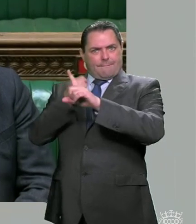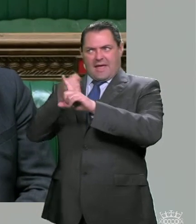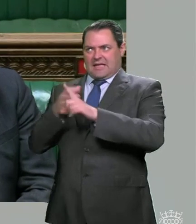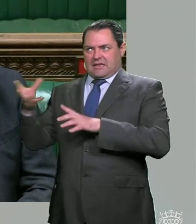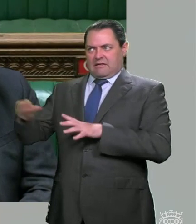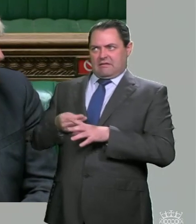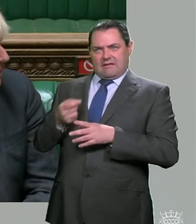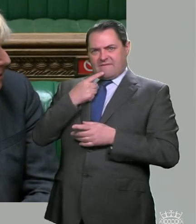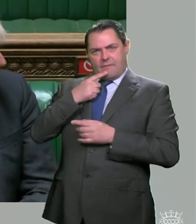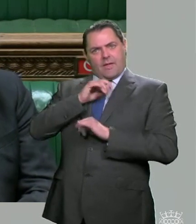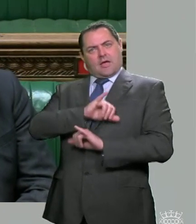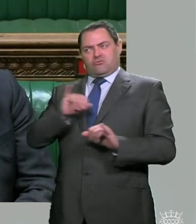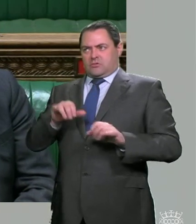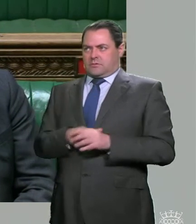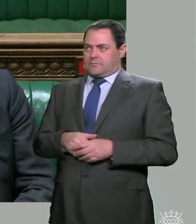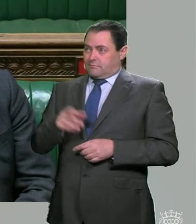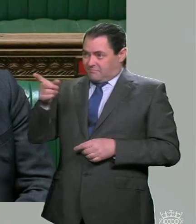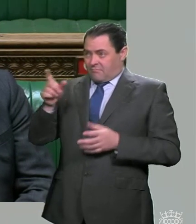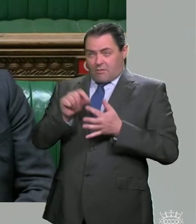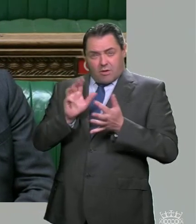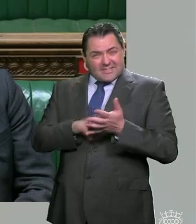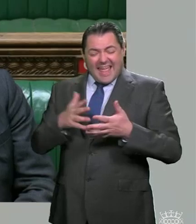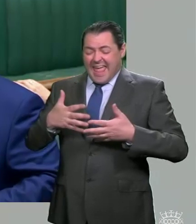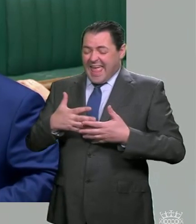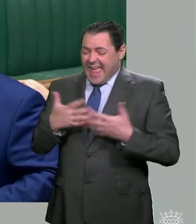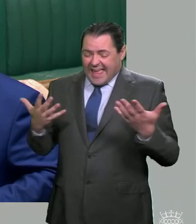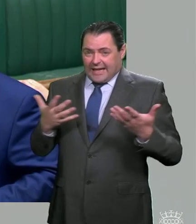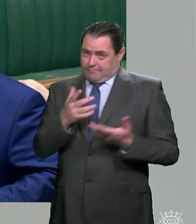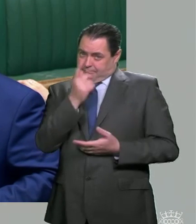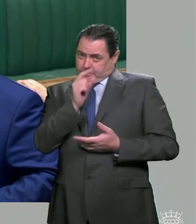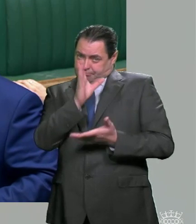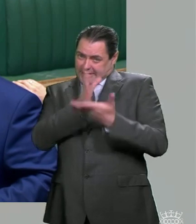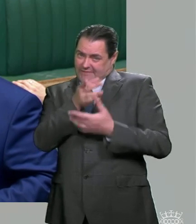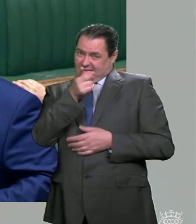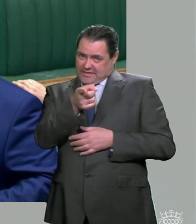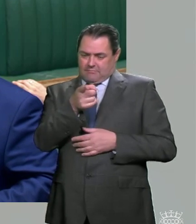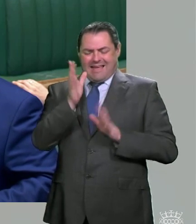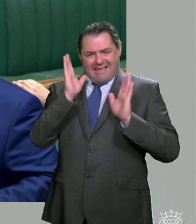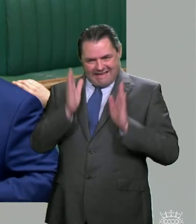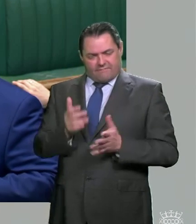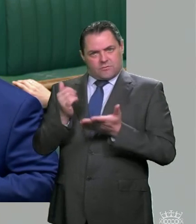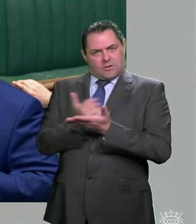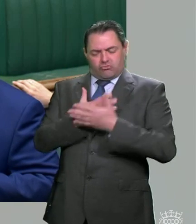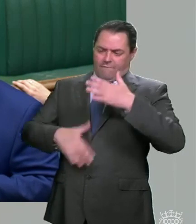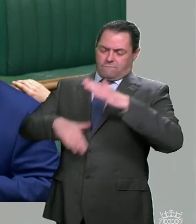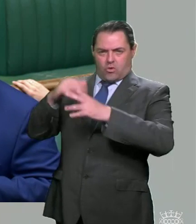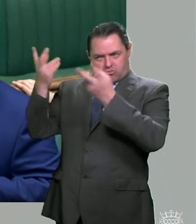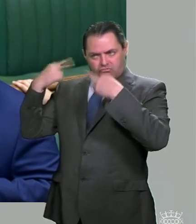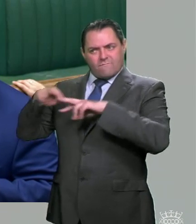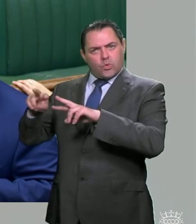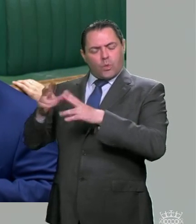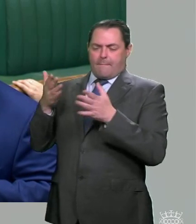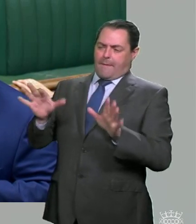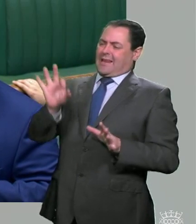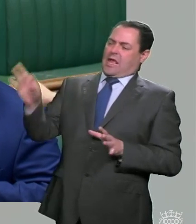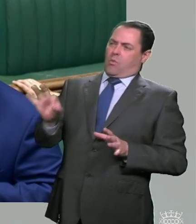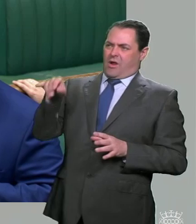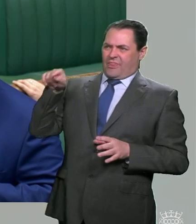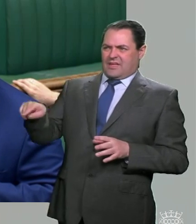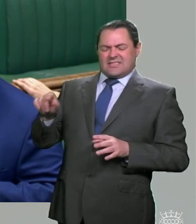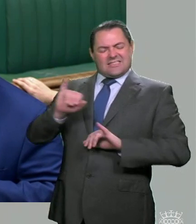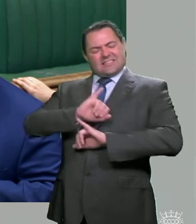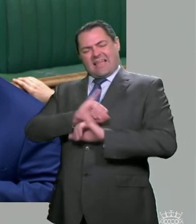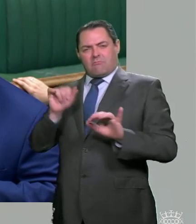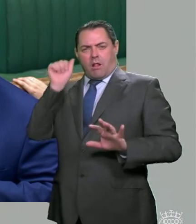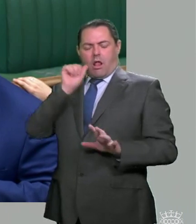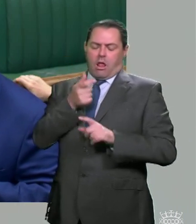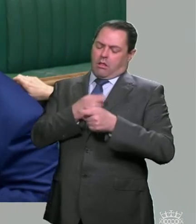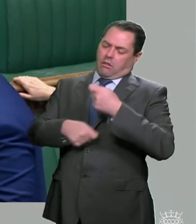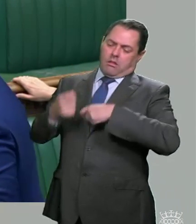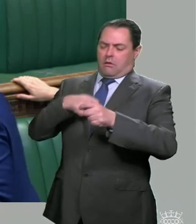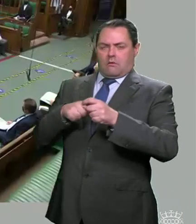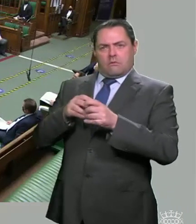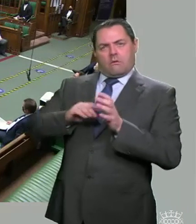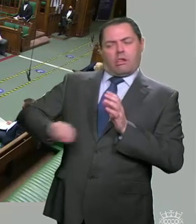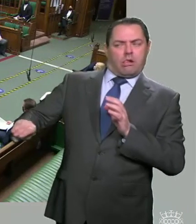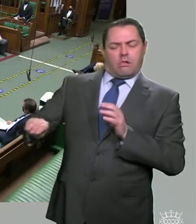If the Prime Minister has even a shred of credibility, will he now commit to a full public inquiry on this gross misuse of public funds?